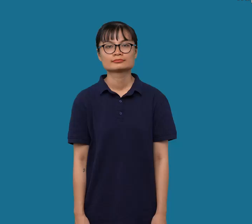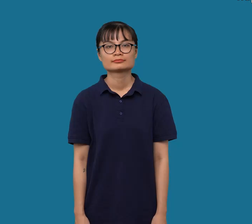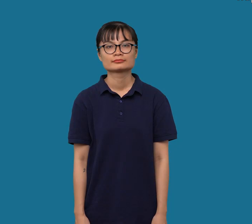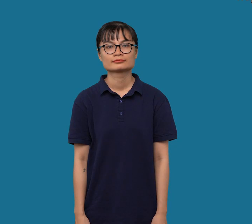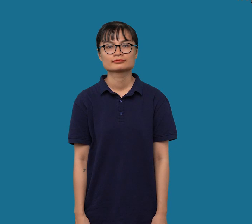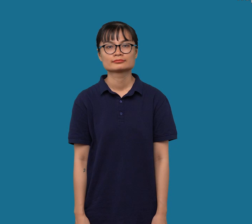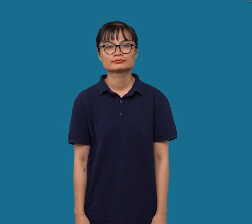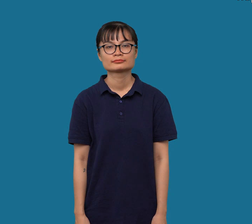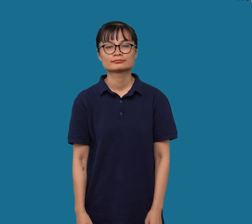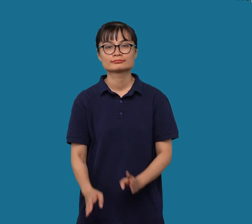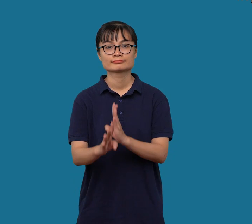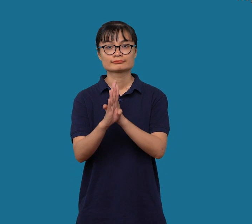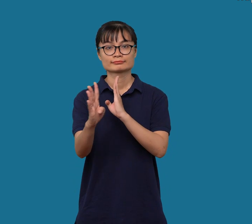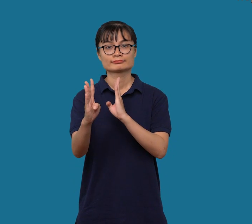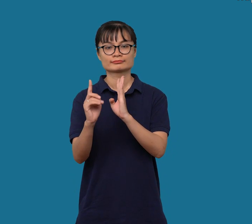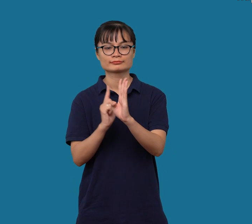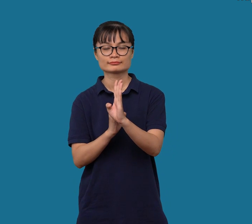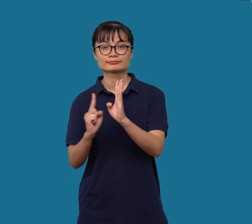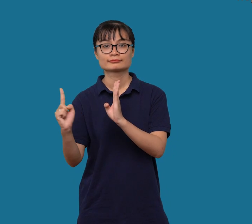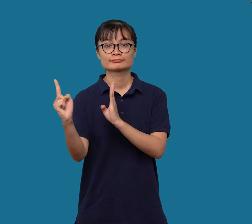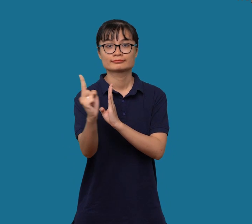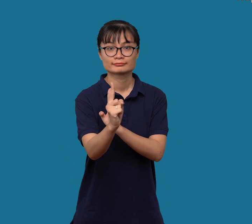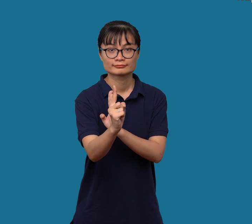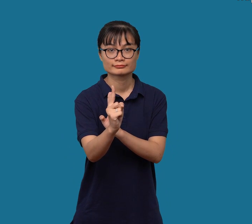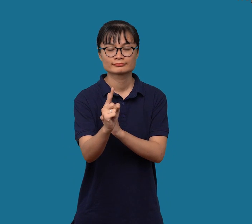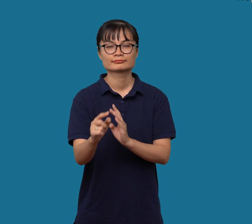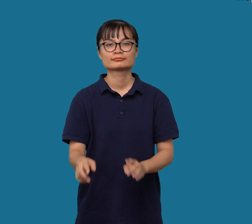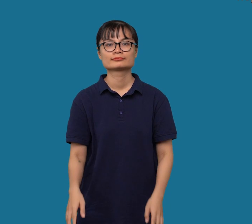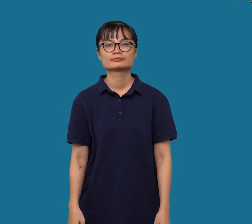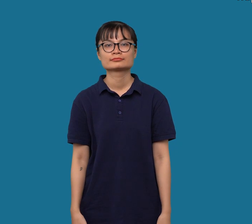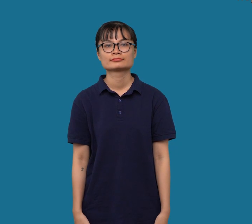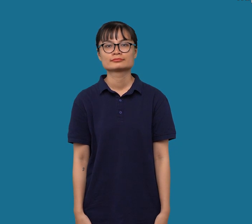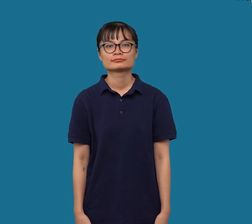xếp hàng ưu tiên